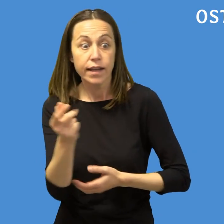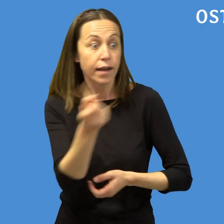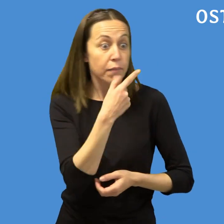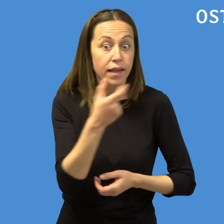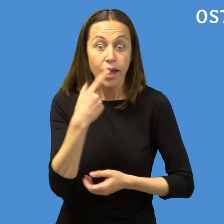droga